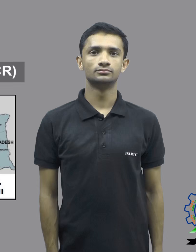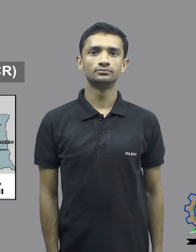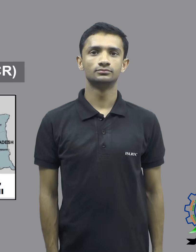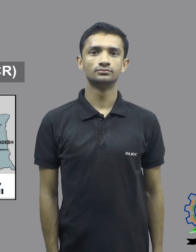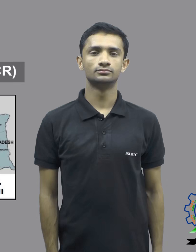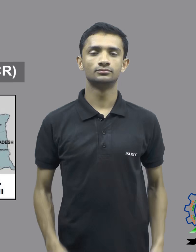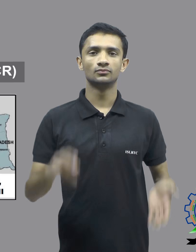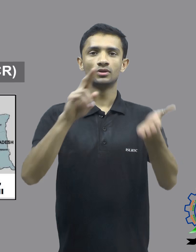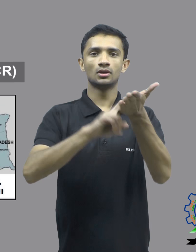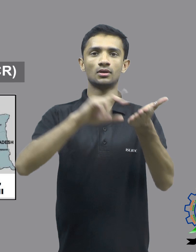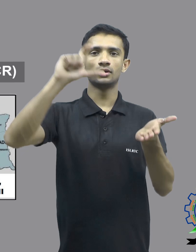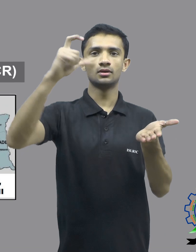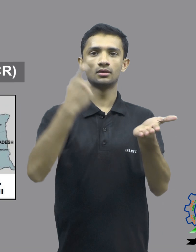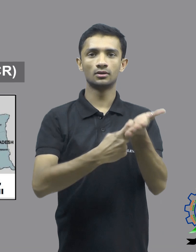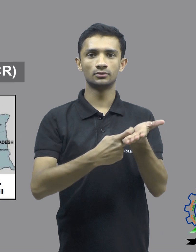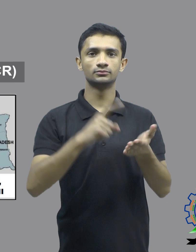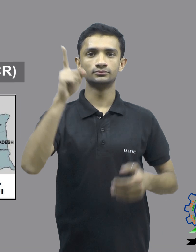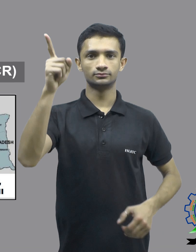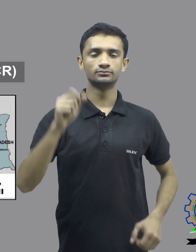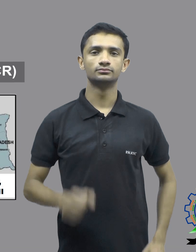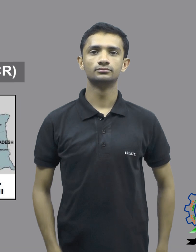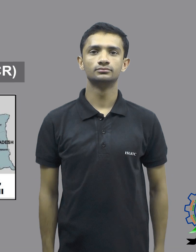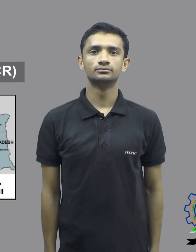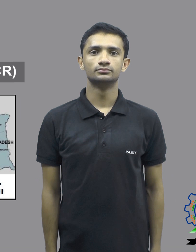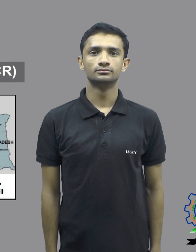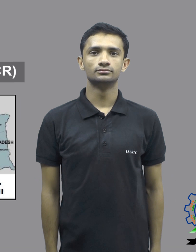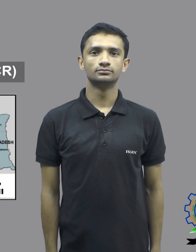National Capital Region (NCR)